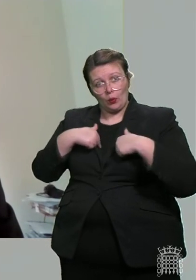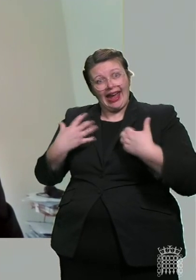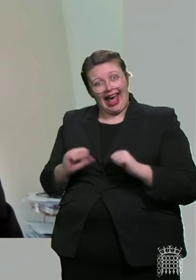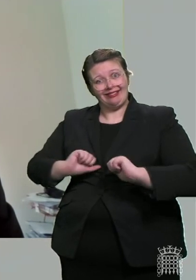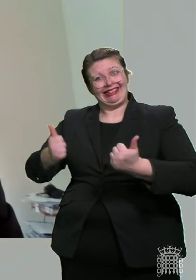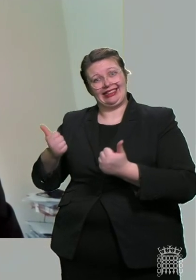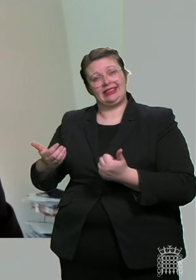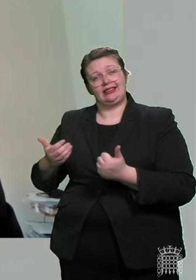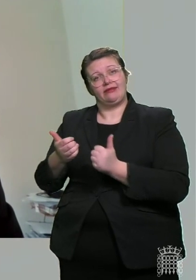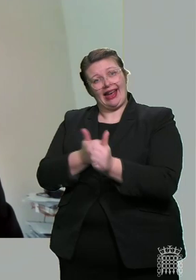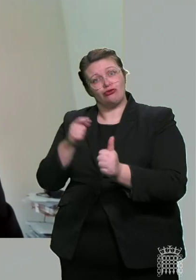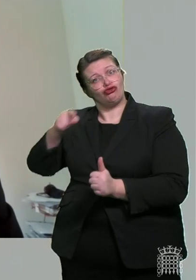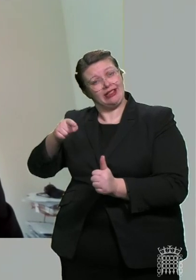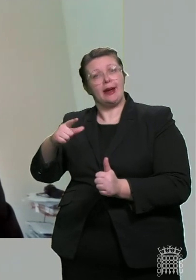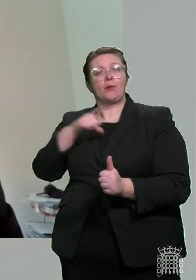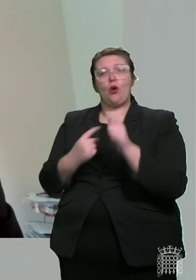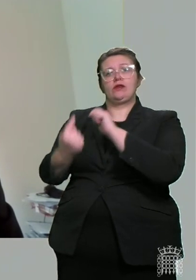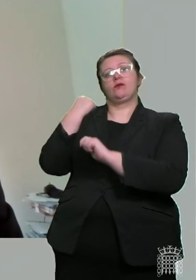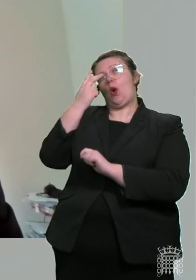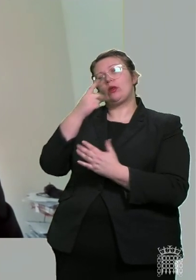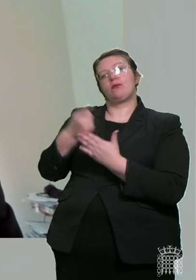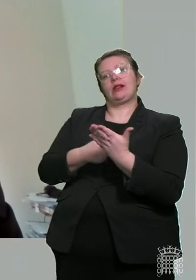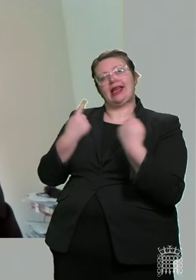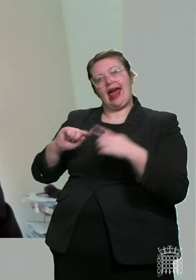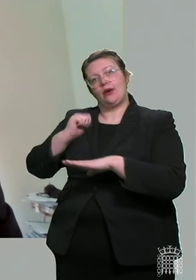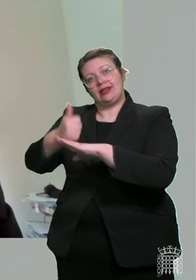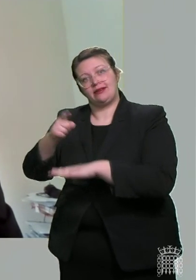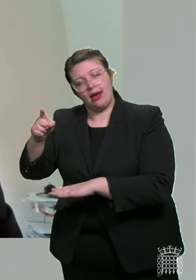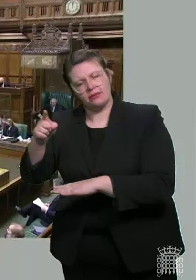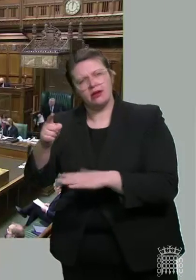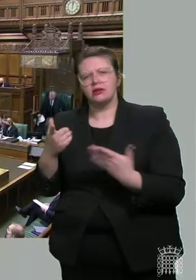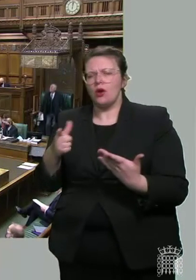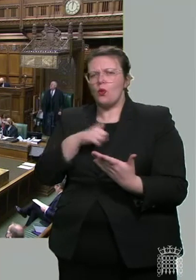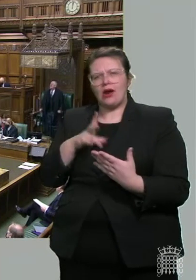If he does agree, will he come to Carlisle to see the old and new in action?